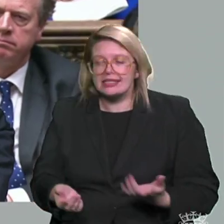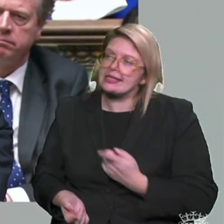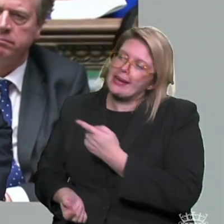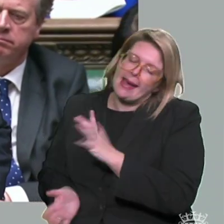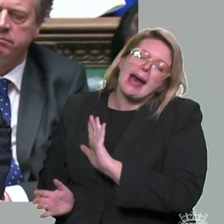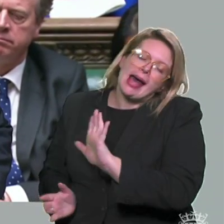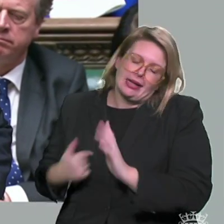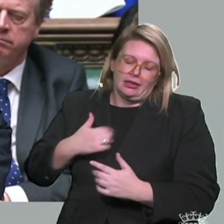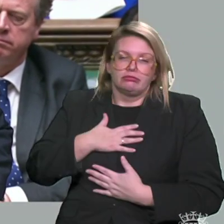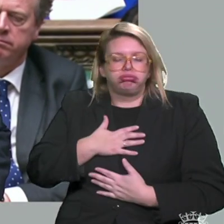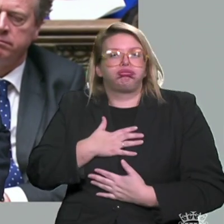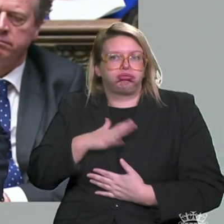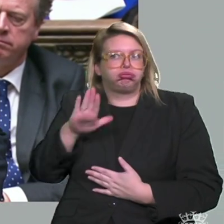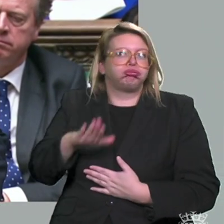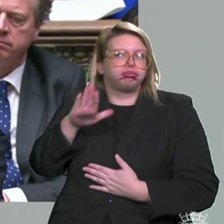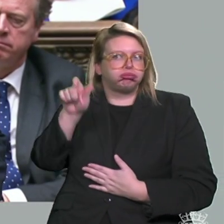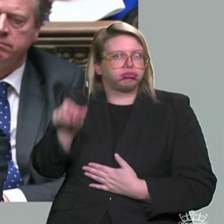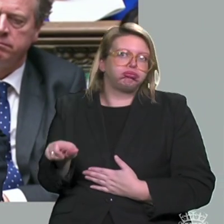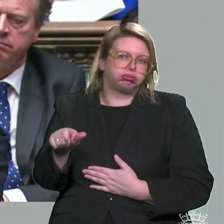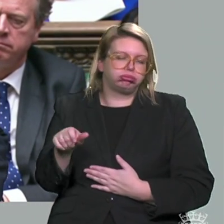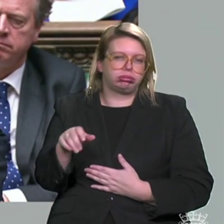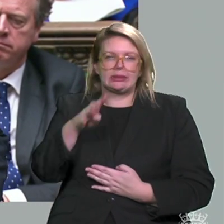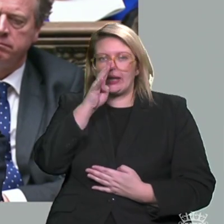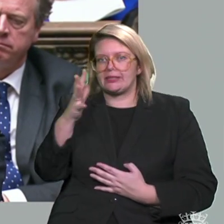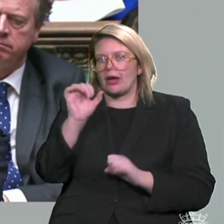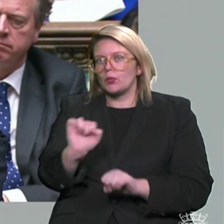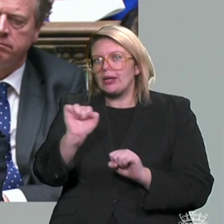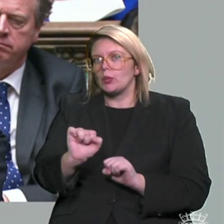My sympathies go out to her, but this is not about blaming anybody.